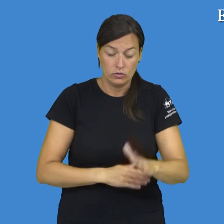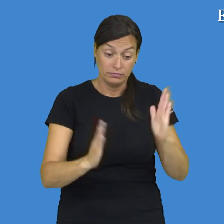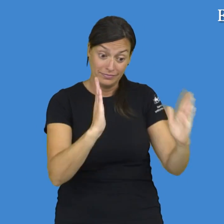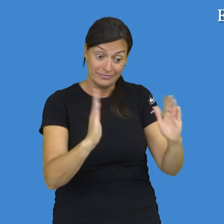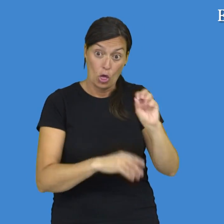época